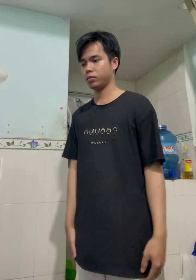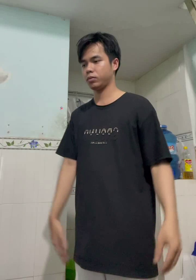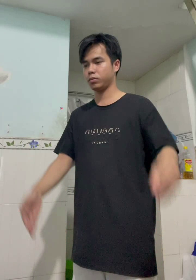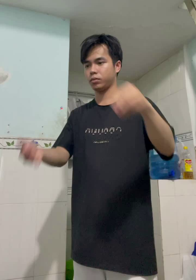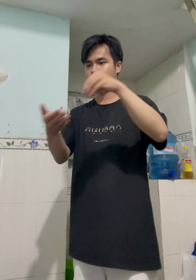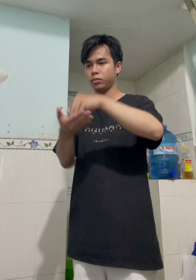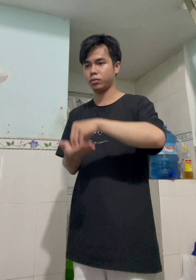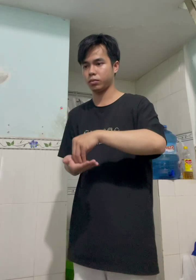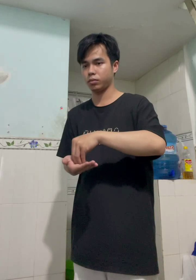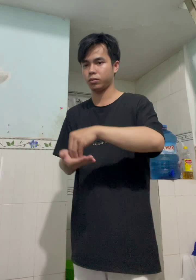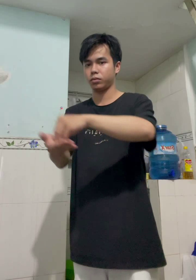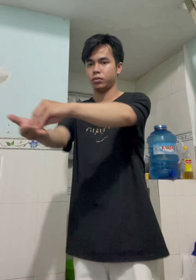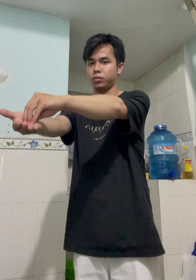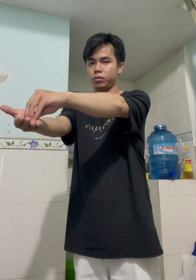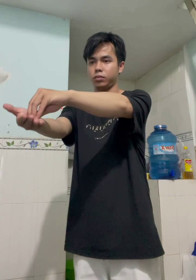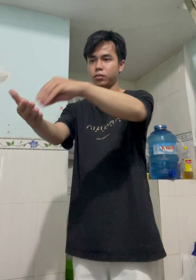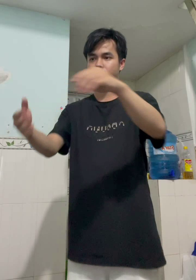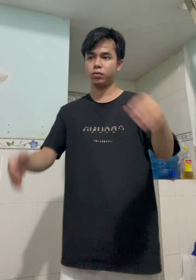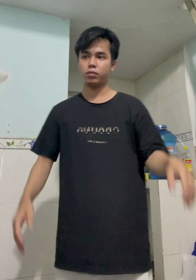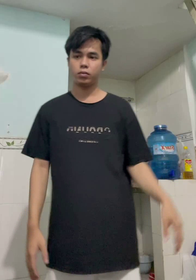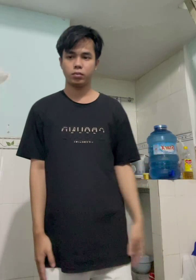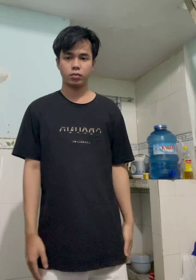san pham